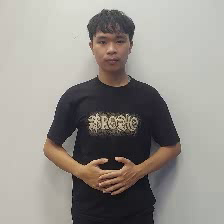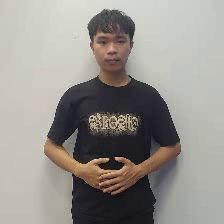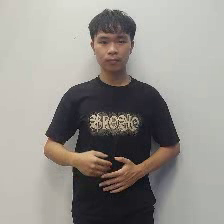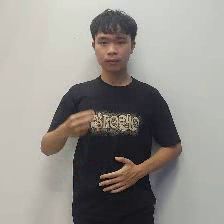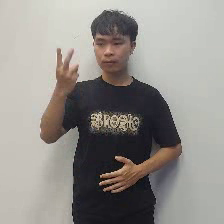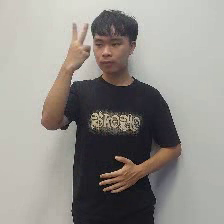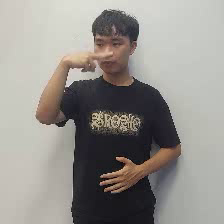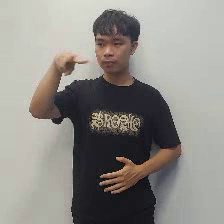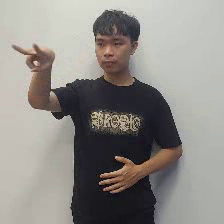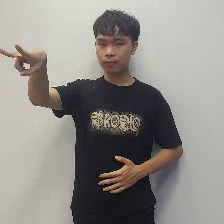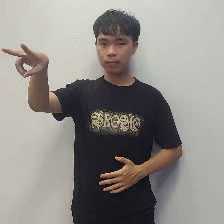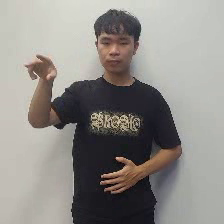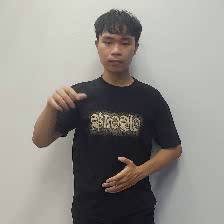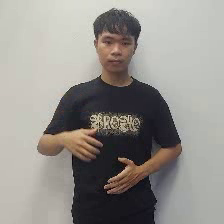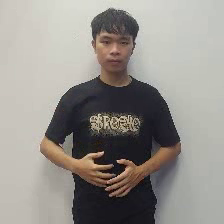Nhìn